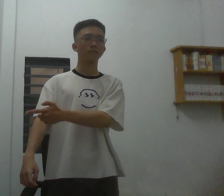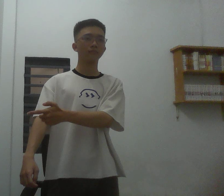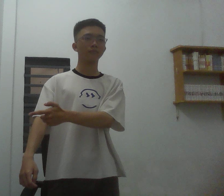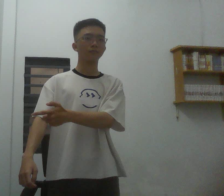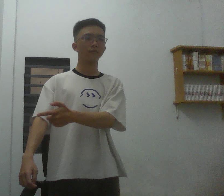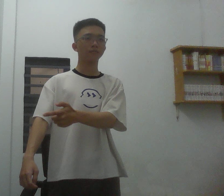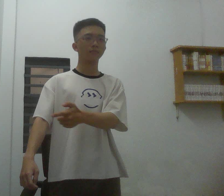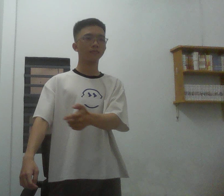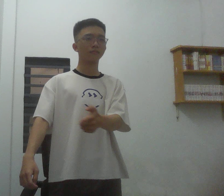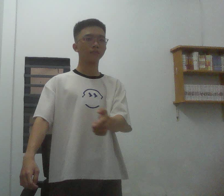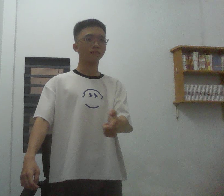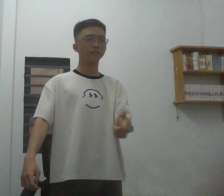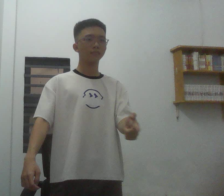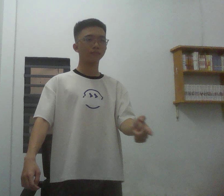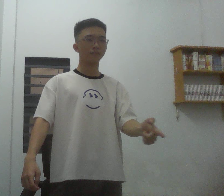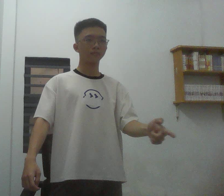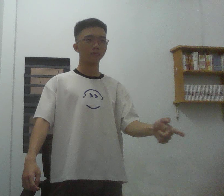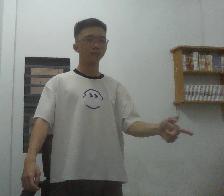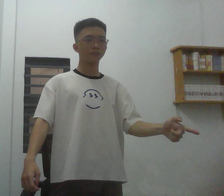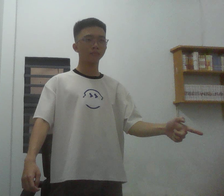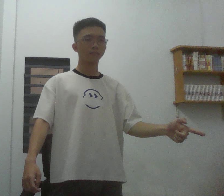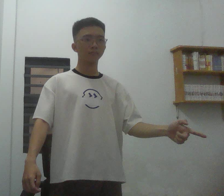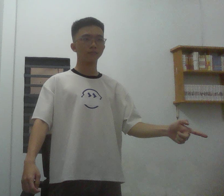cac ban